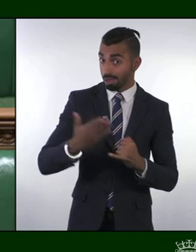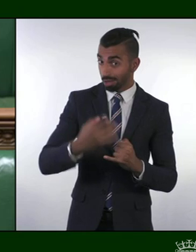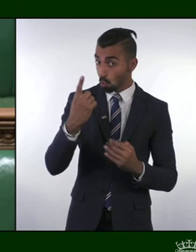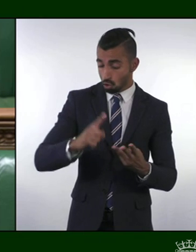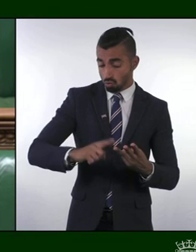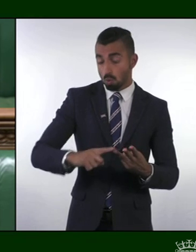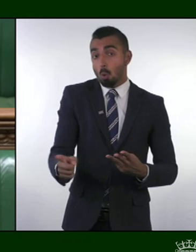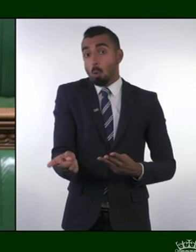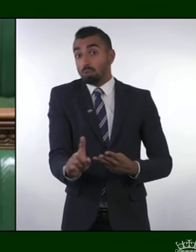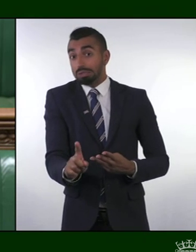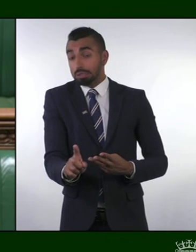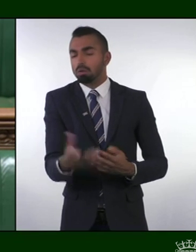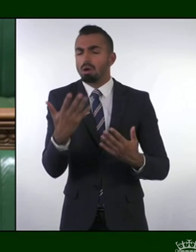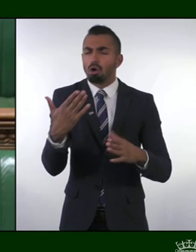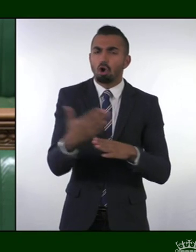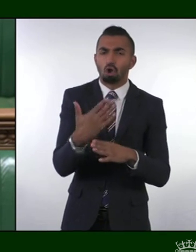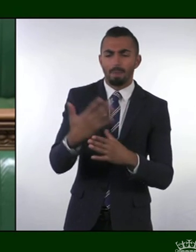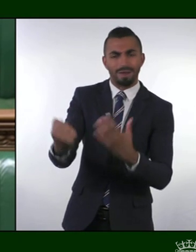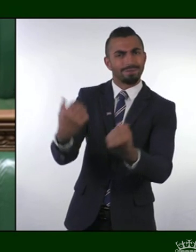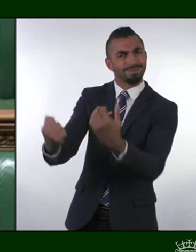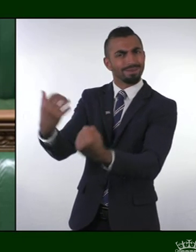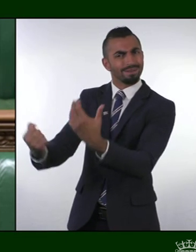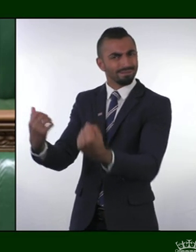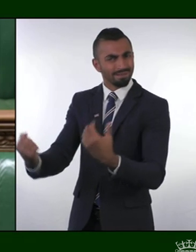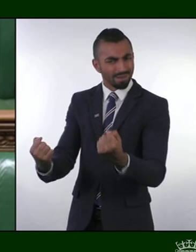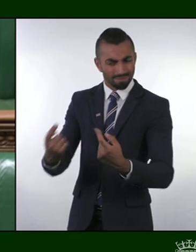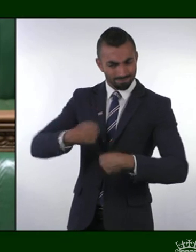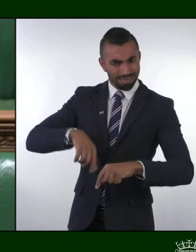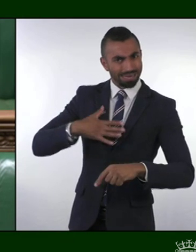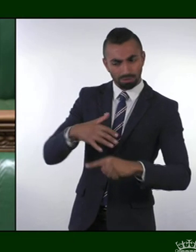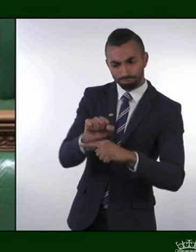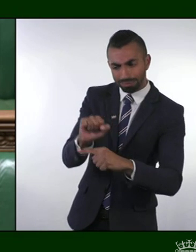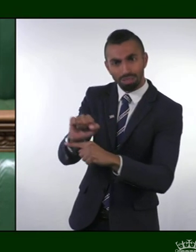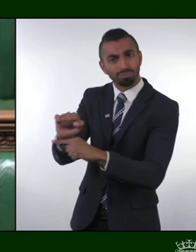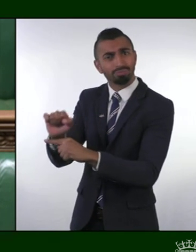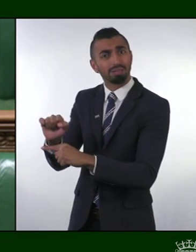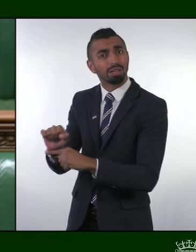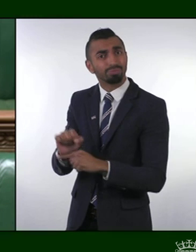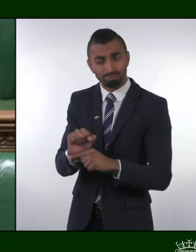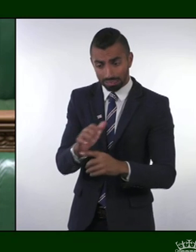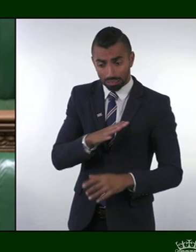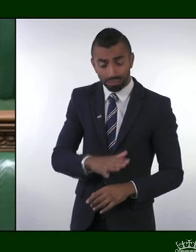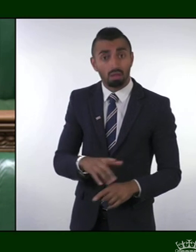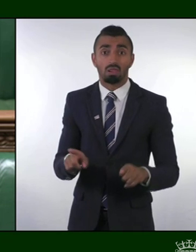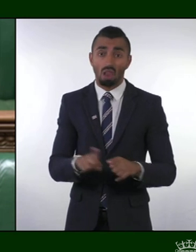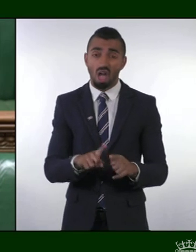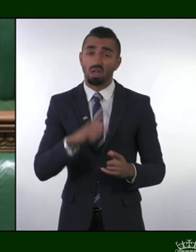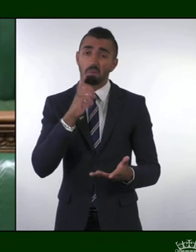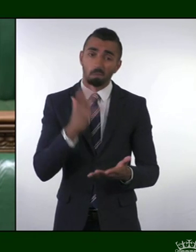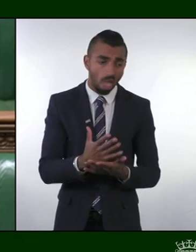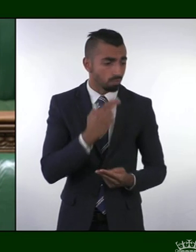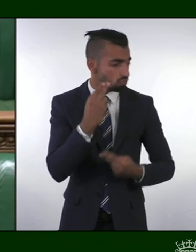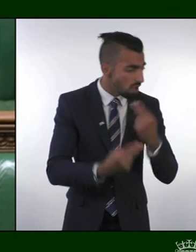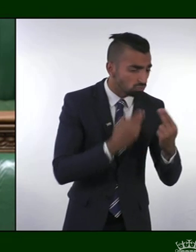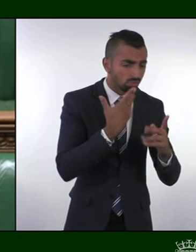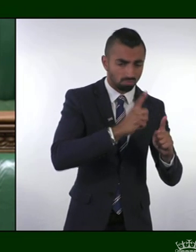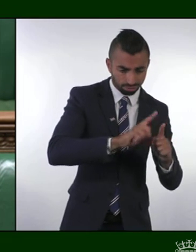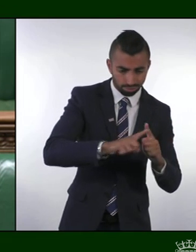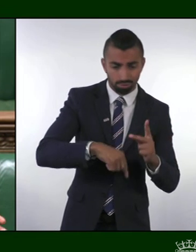The final part of our plan will protect jobs that already exist by helping some of our highest-employing but hardest-hit sectors: hospitality and tourism.